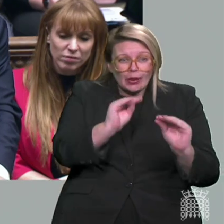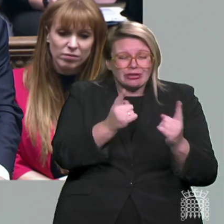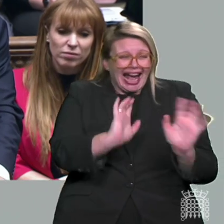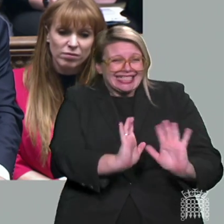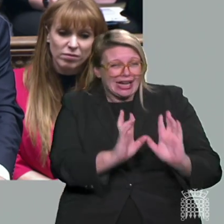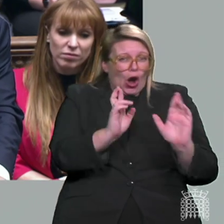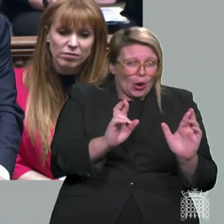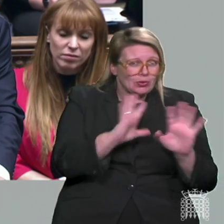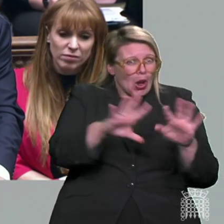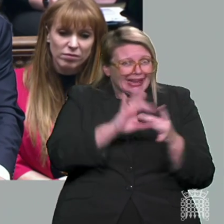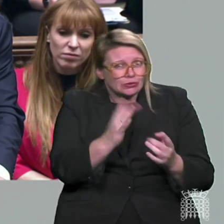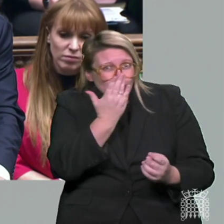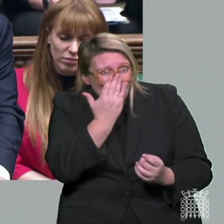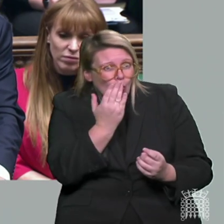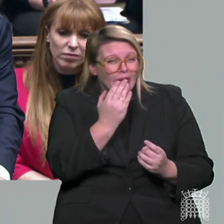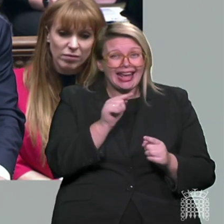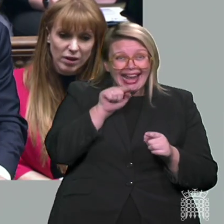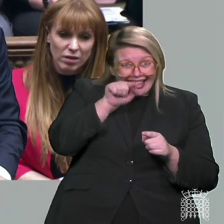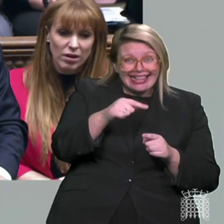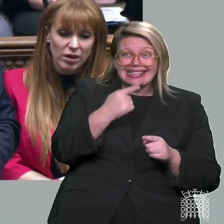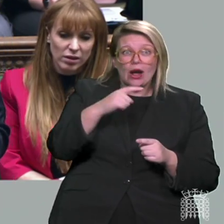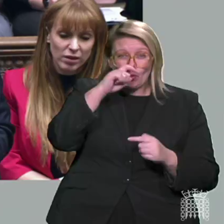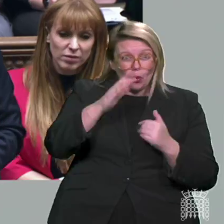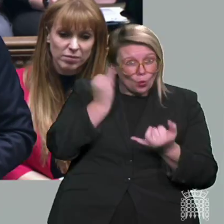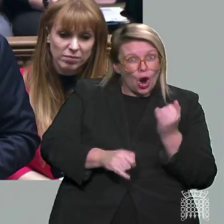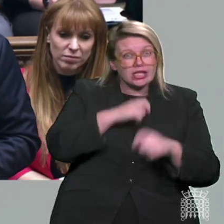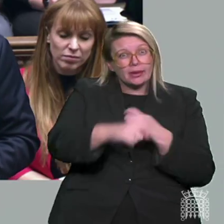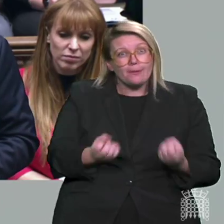His own assessments say it could increase the number of strikes.